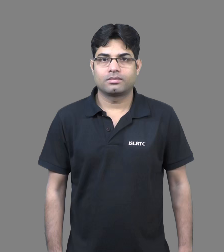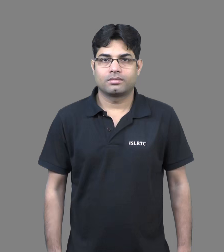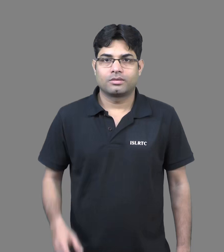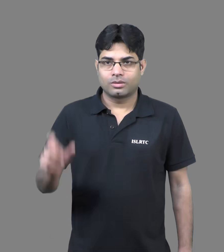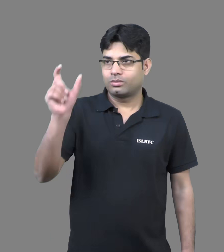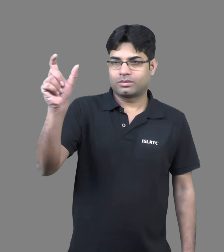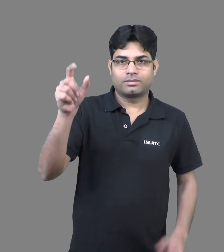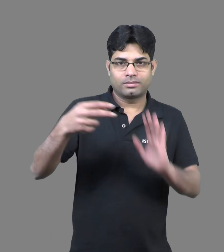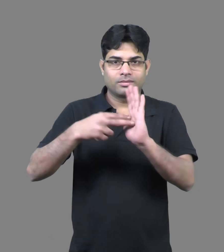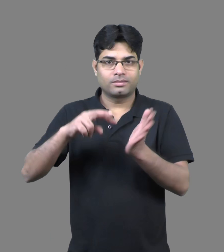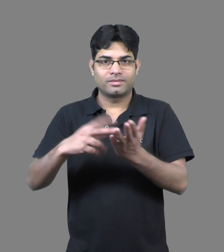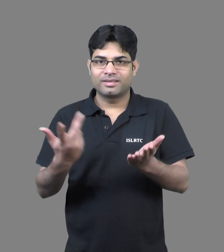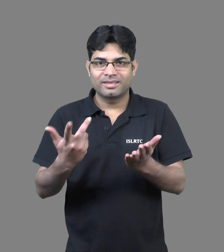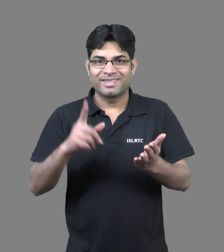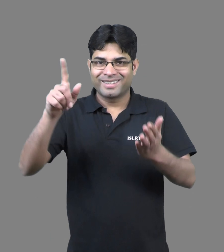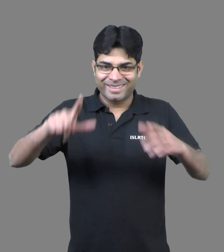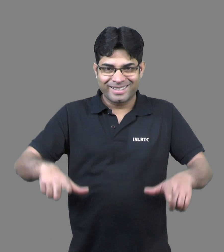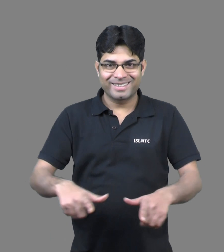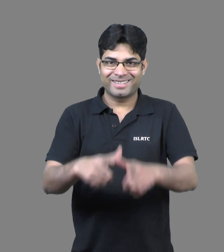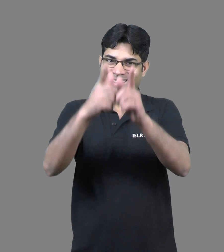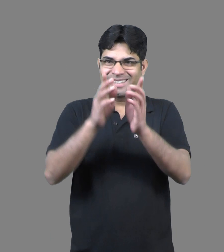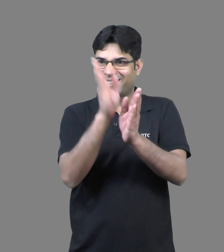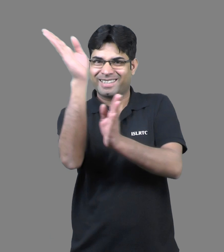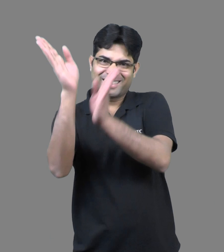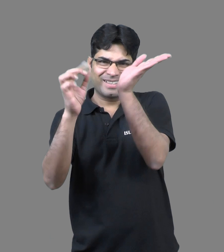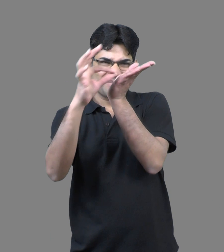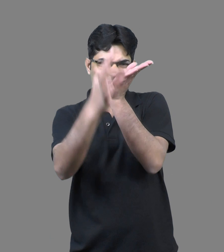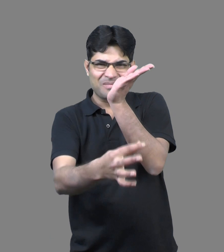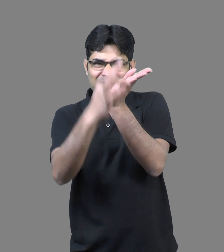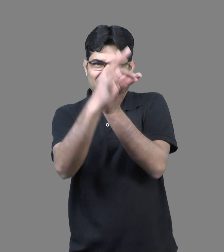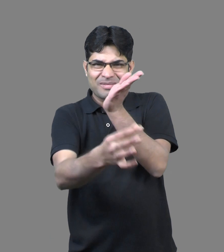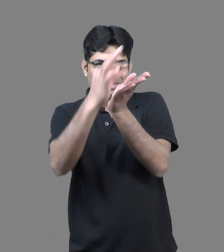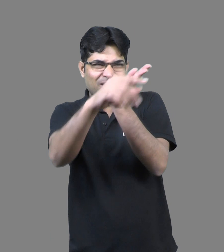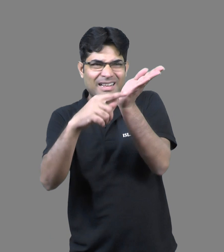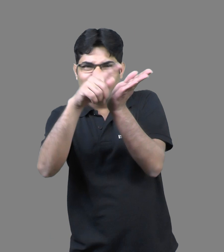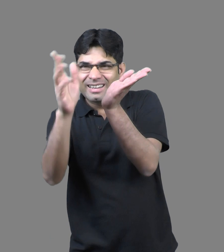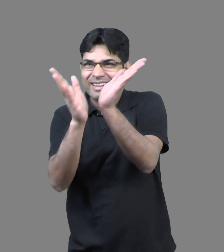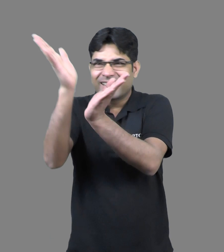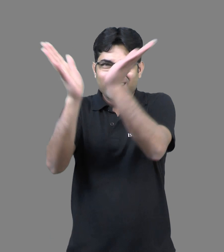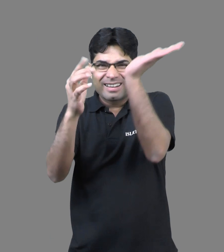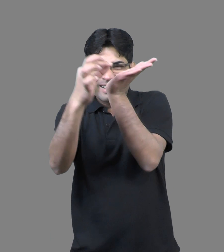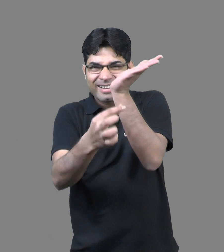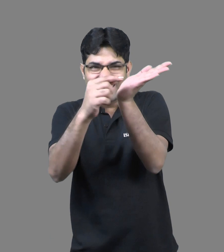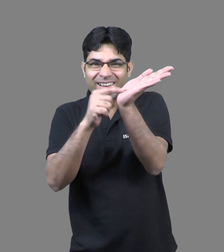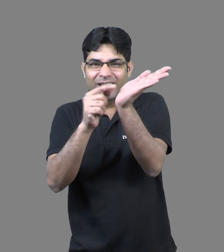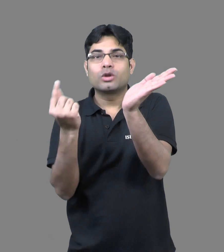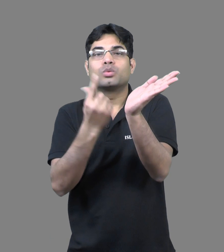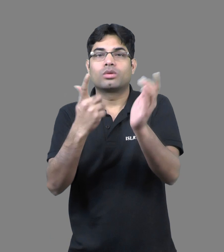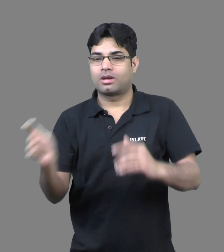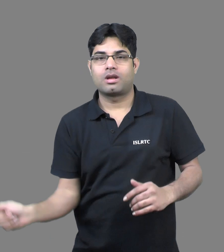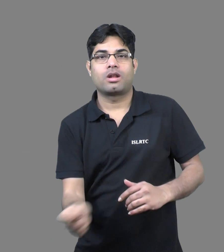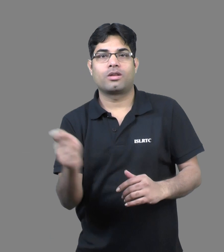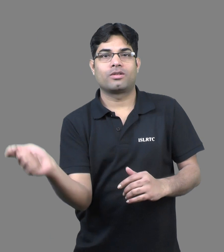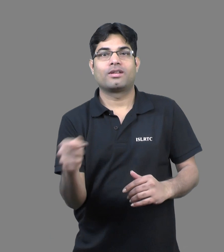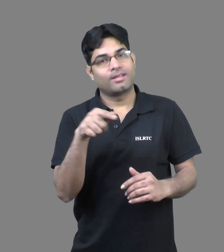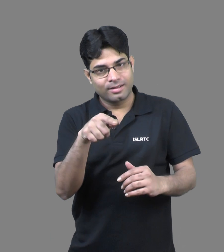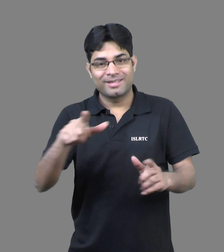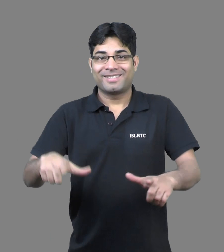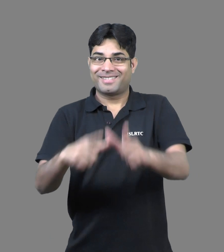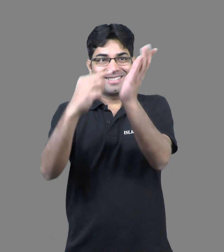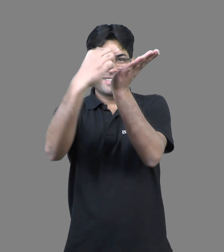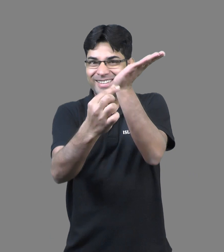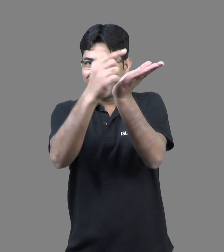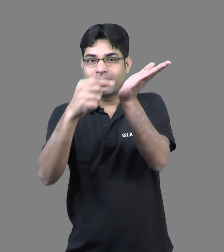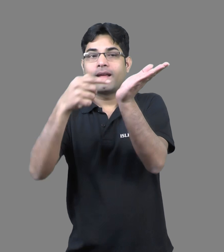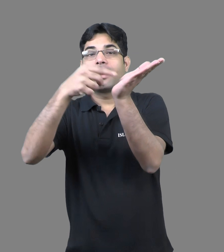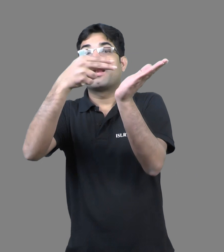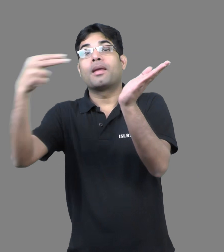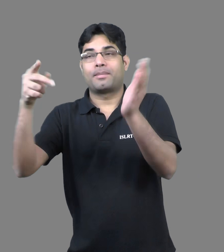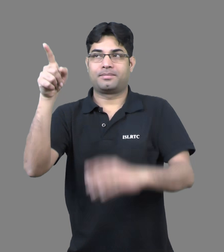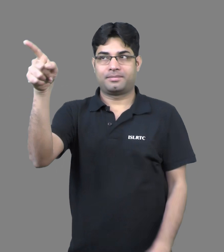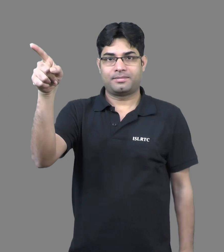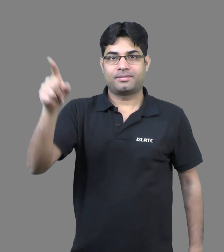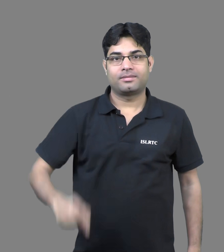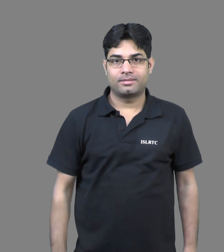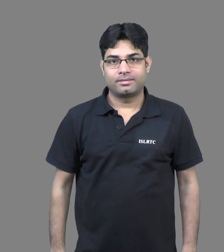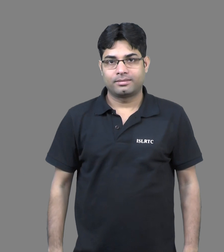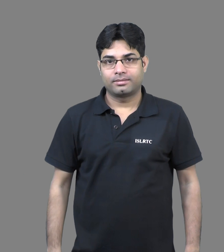Tamarix Gallica